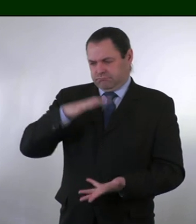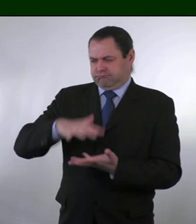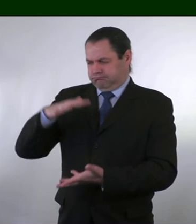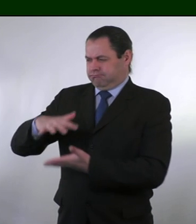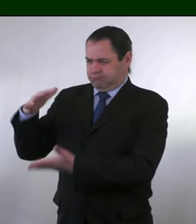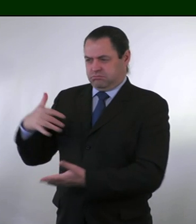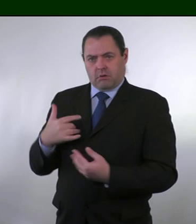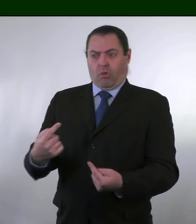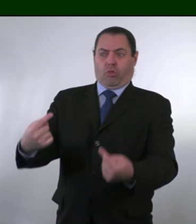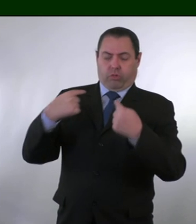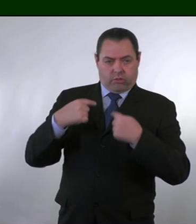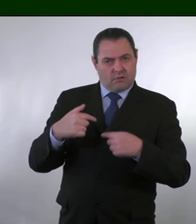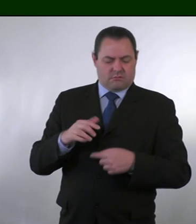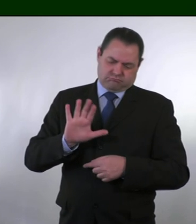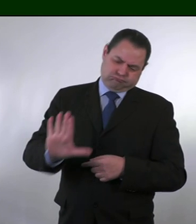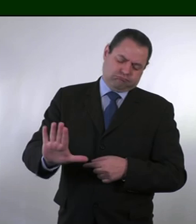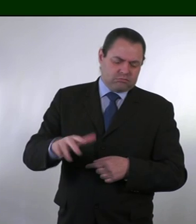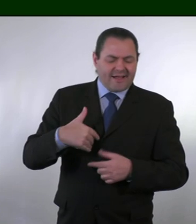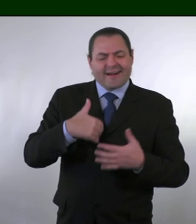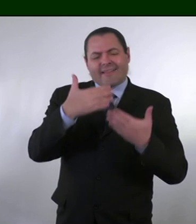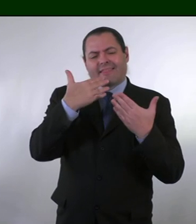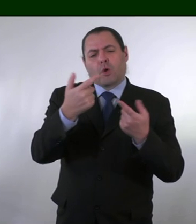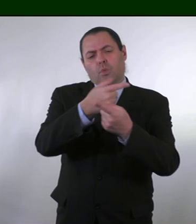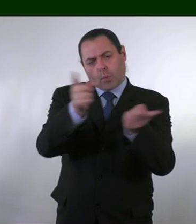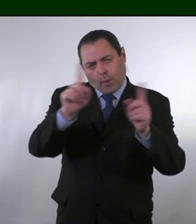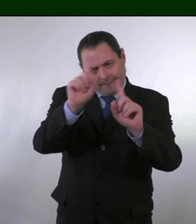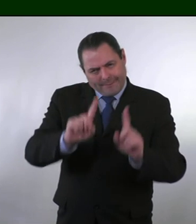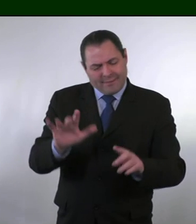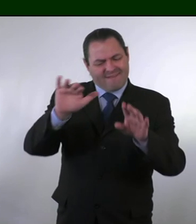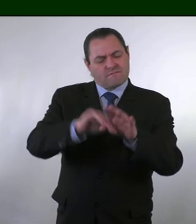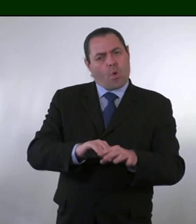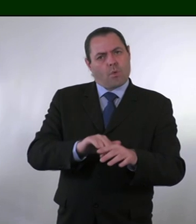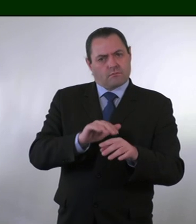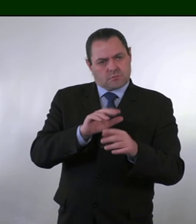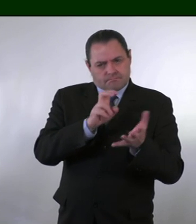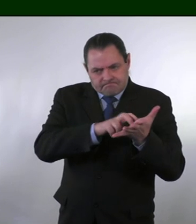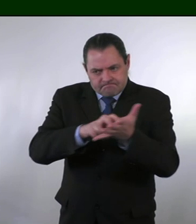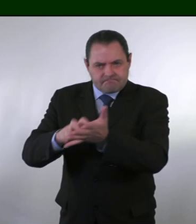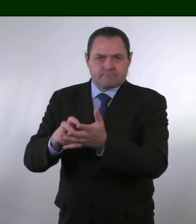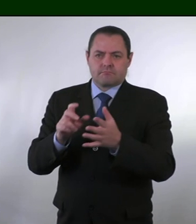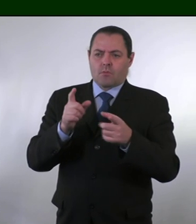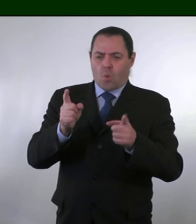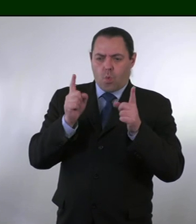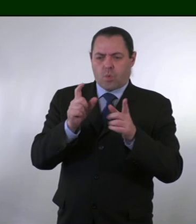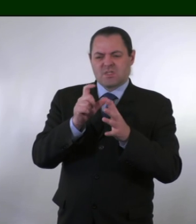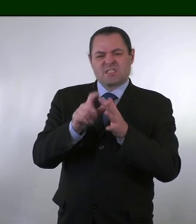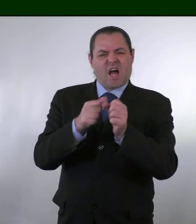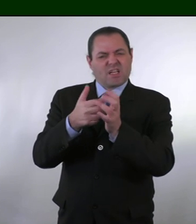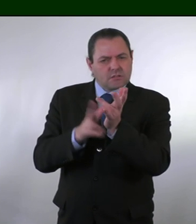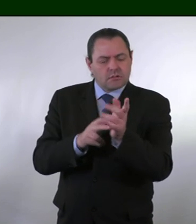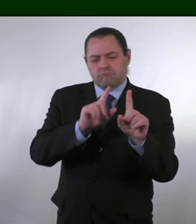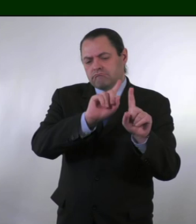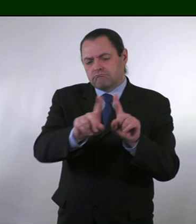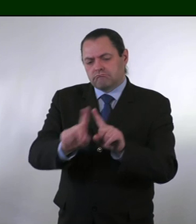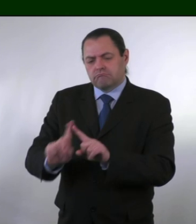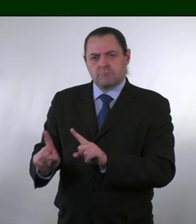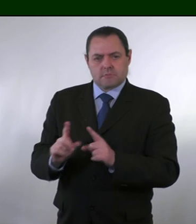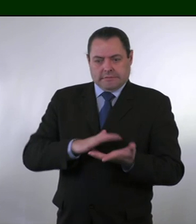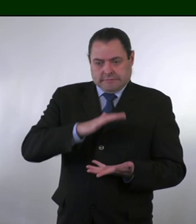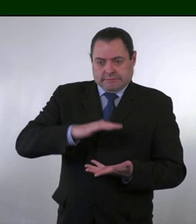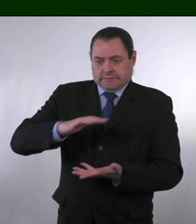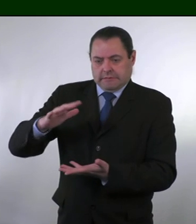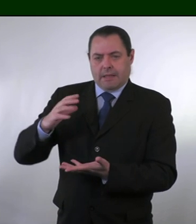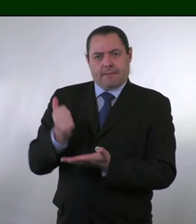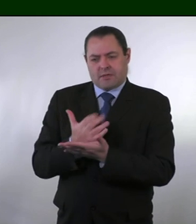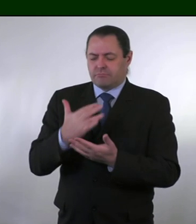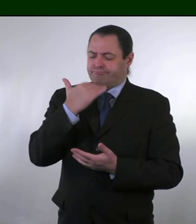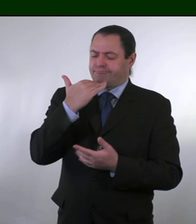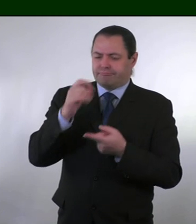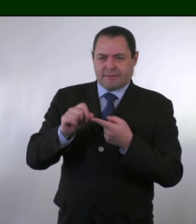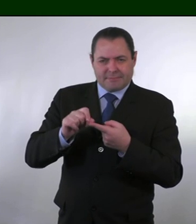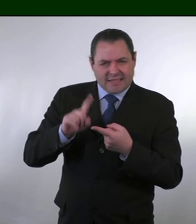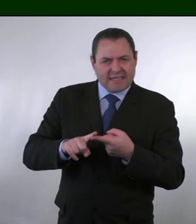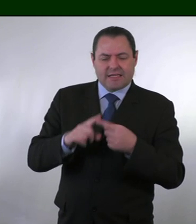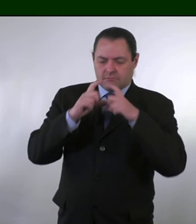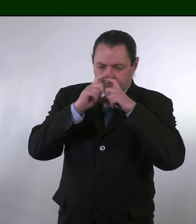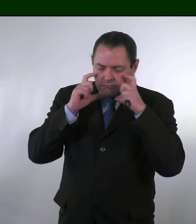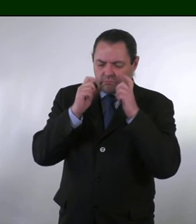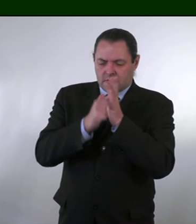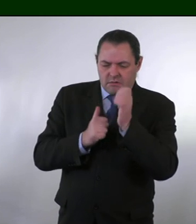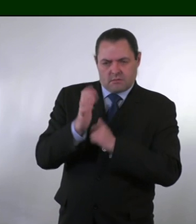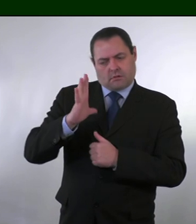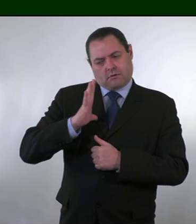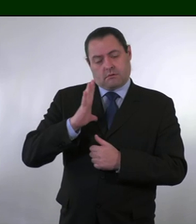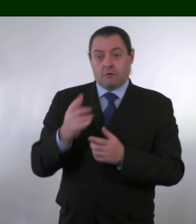I want to thank again all the people who were involved in that effort: Lord Deighton and literally thousands of others who built up a mountain of PPE against any further crisis.